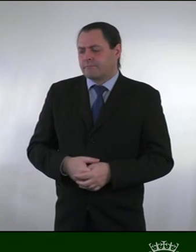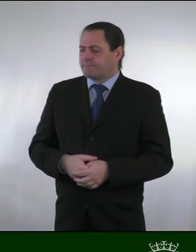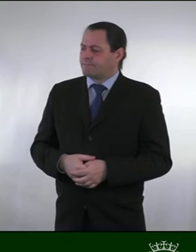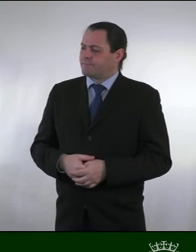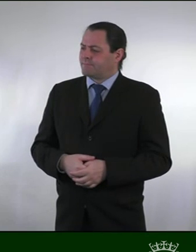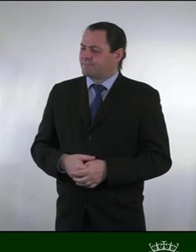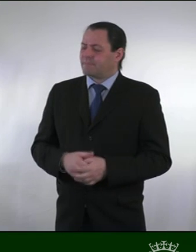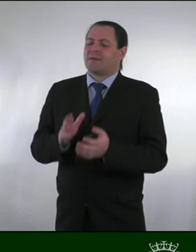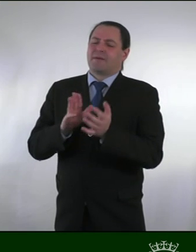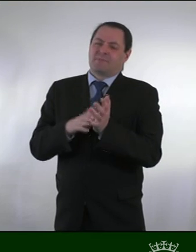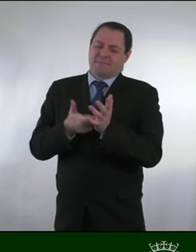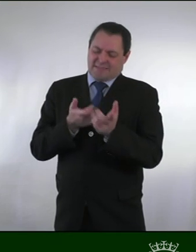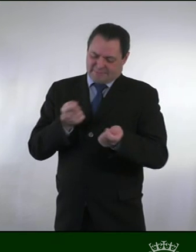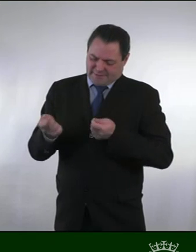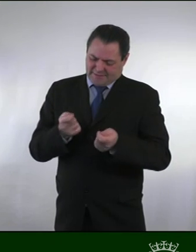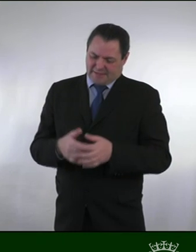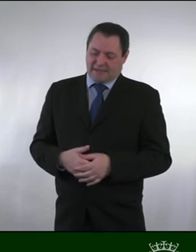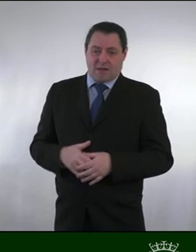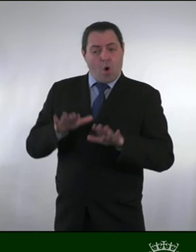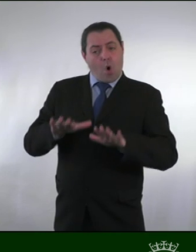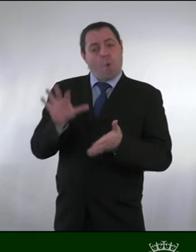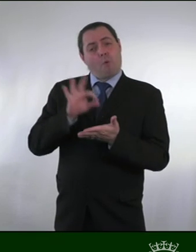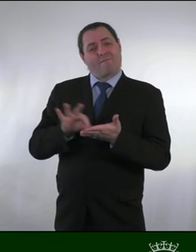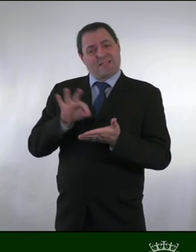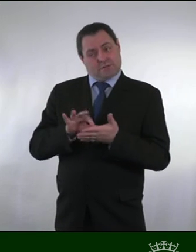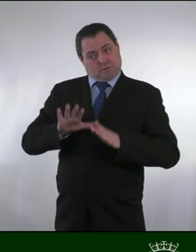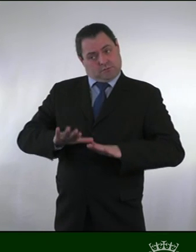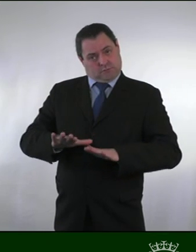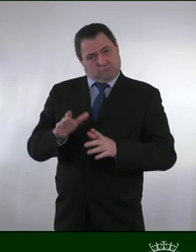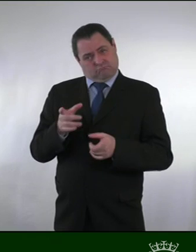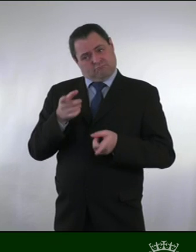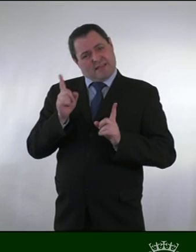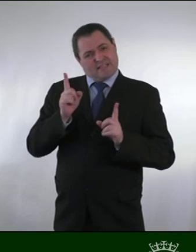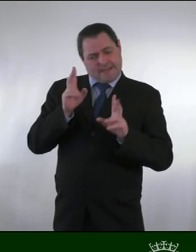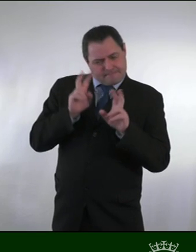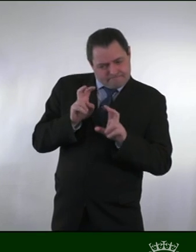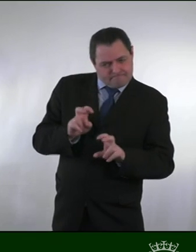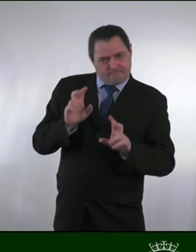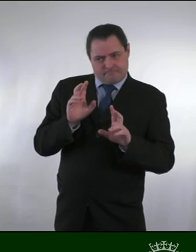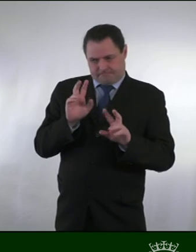The Home Office is actively working to assess the damage.